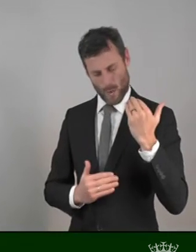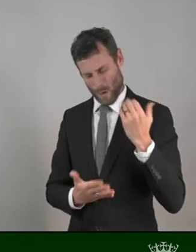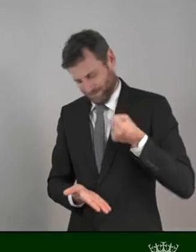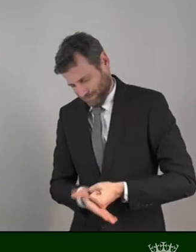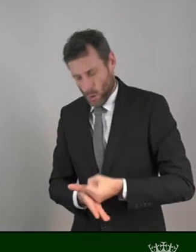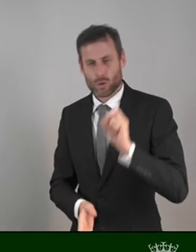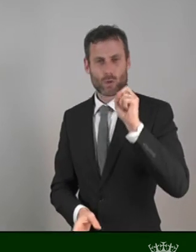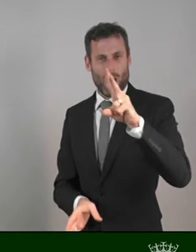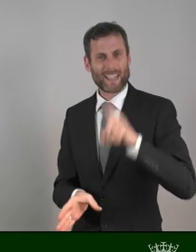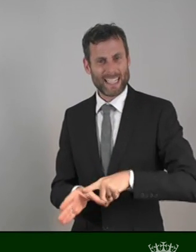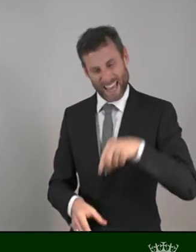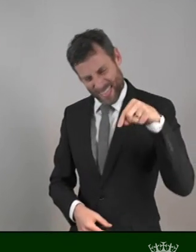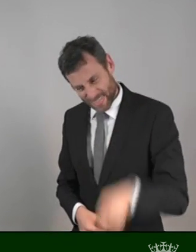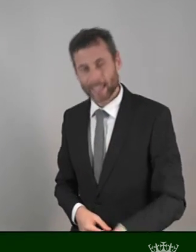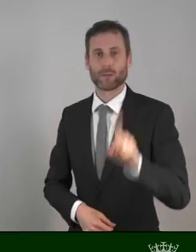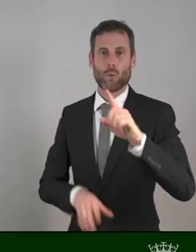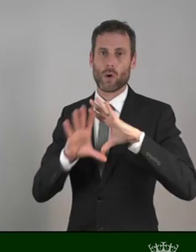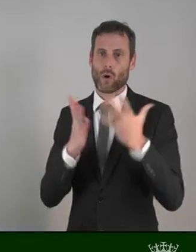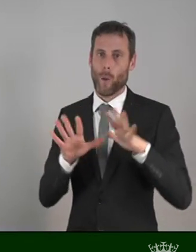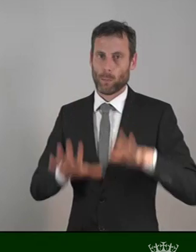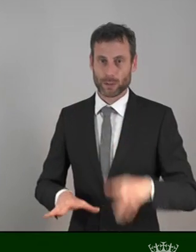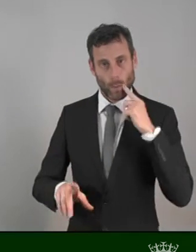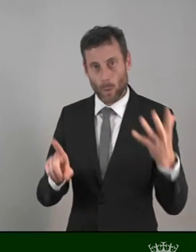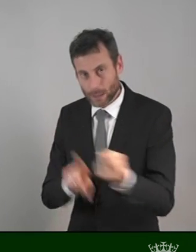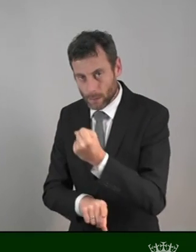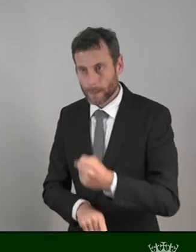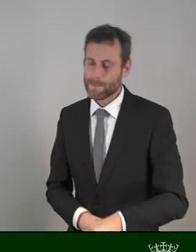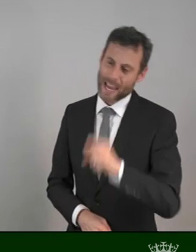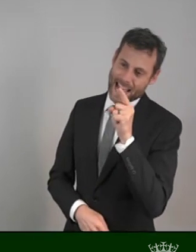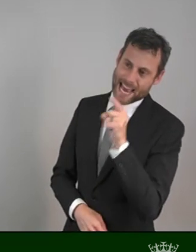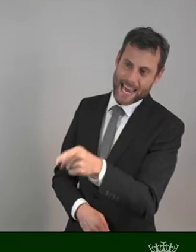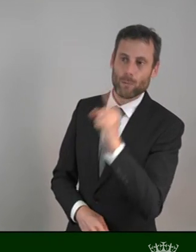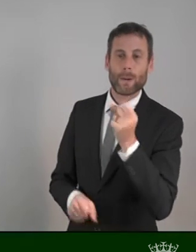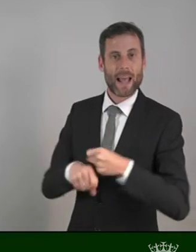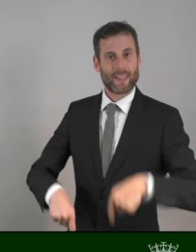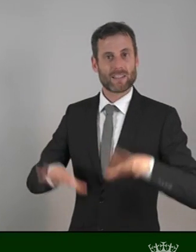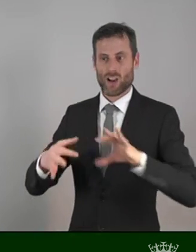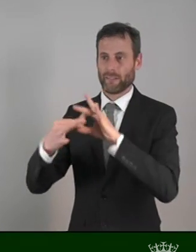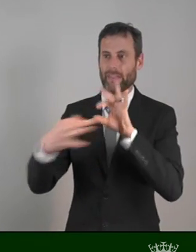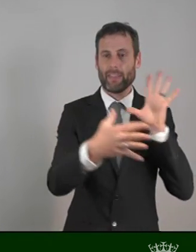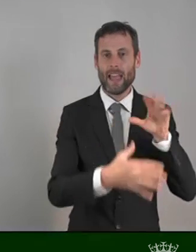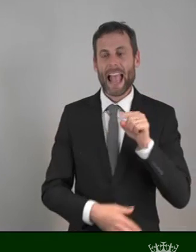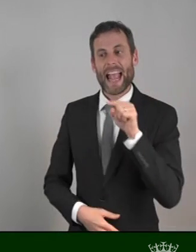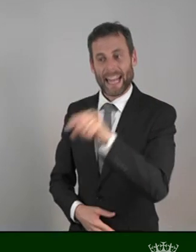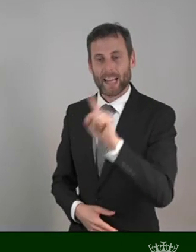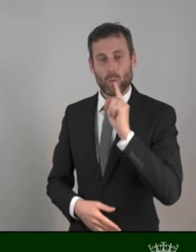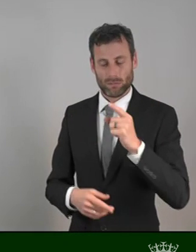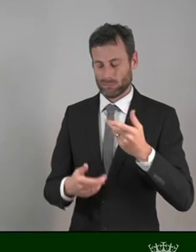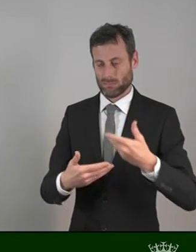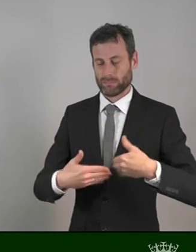That is what global Britain is delivering under this Government. The right honourable Gentleman would isolate this country and deprive us of our most crucial allies.